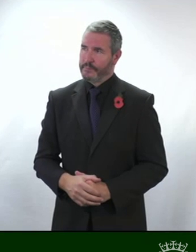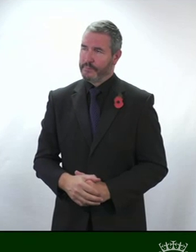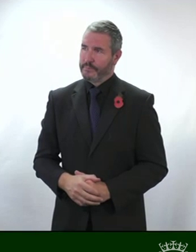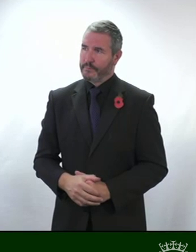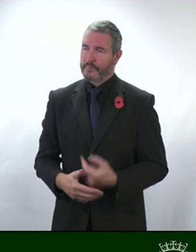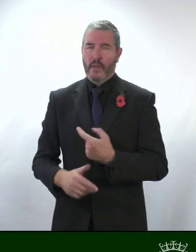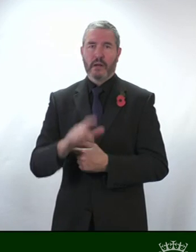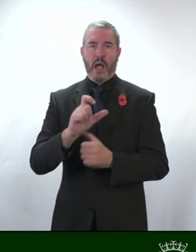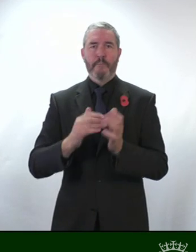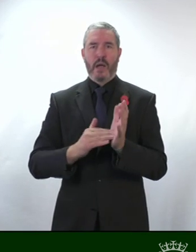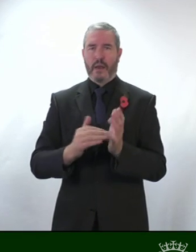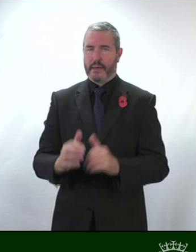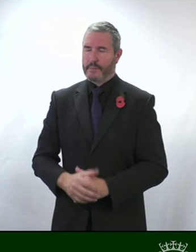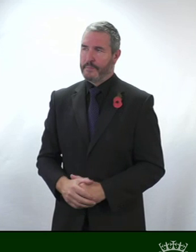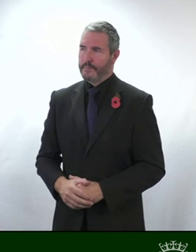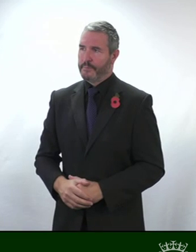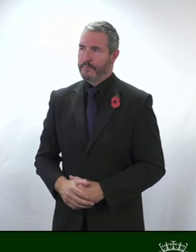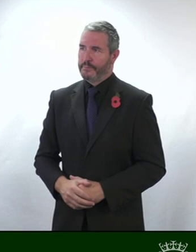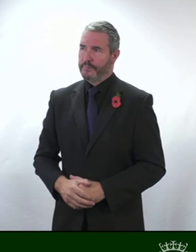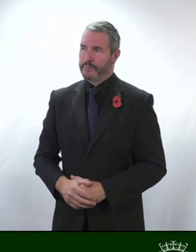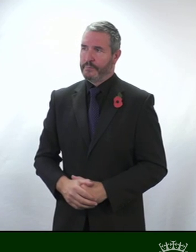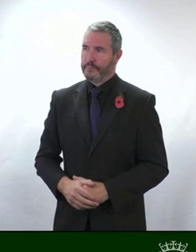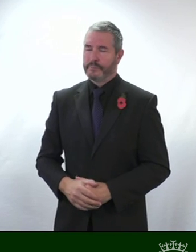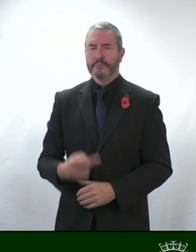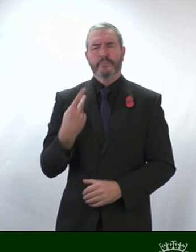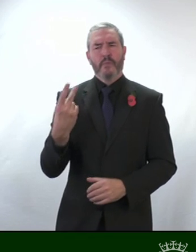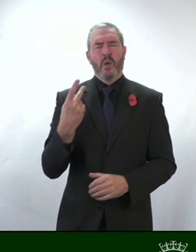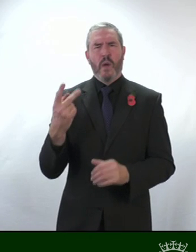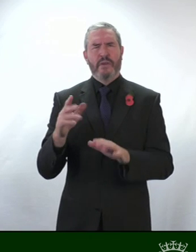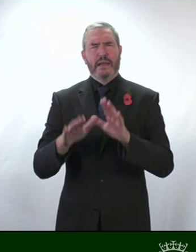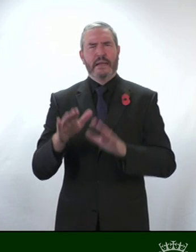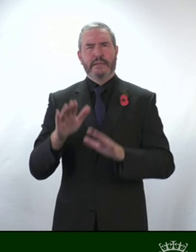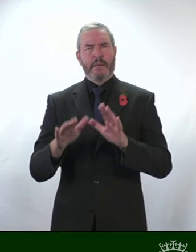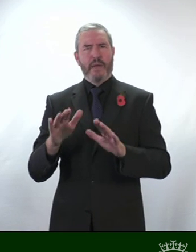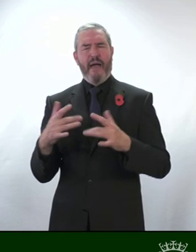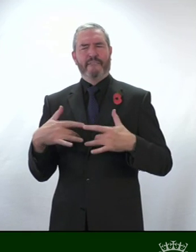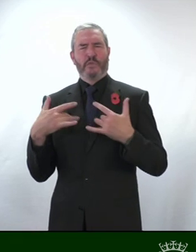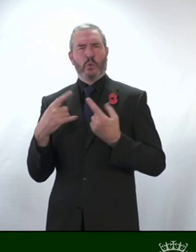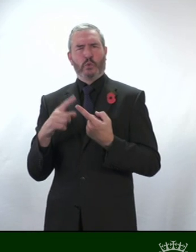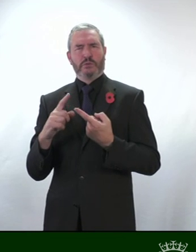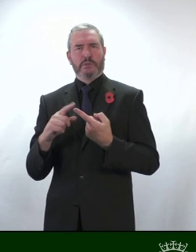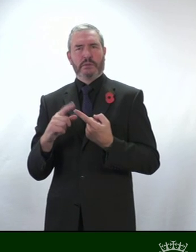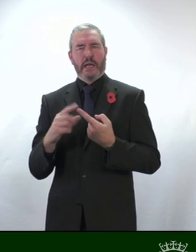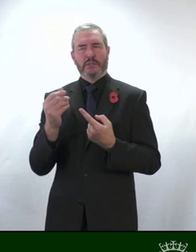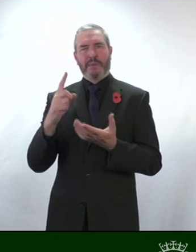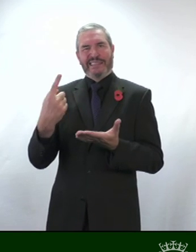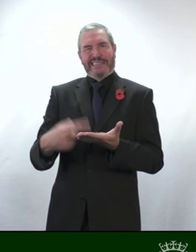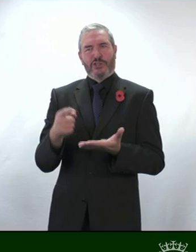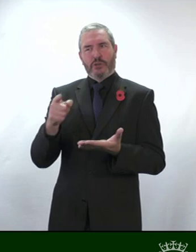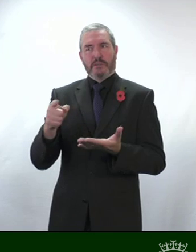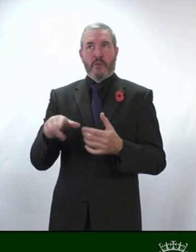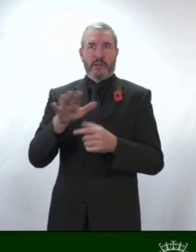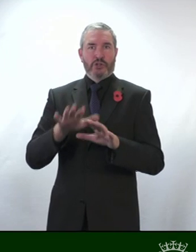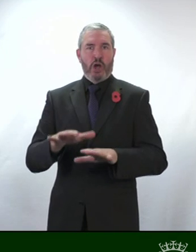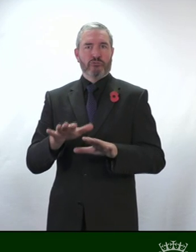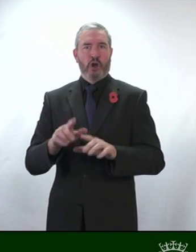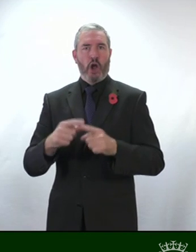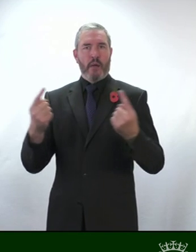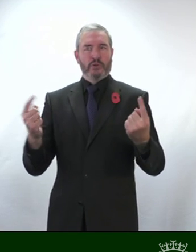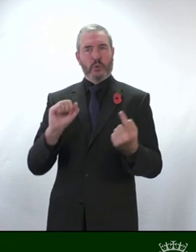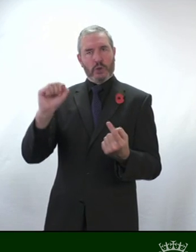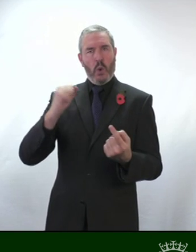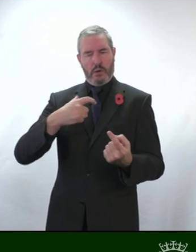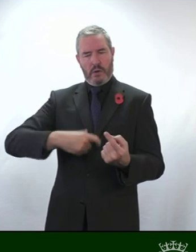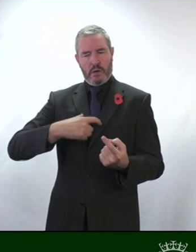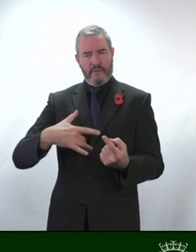My right hon. Friend and I share similar libertarian views, and I guess that some of the decisions he has taken for the country’s common good were contrary to his personal creed and feelings.